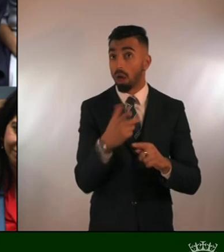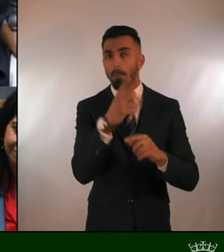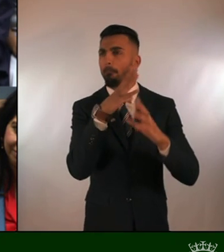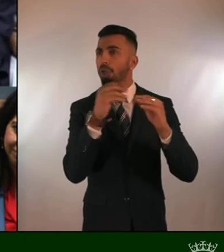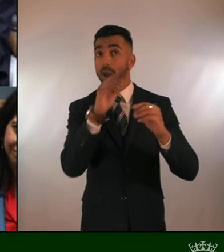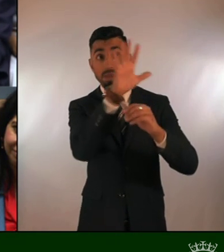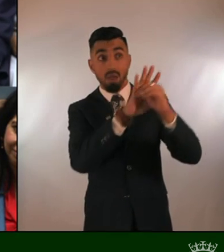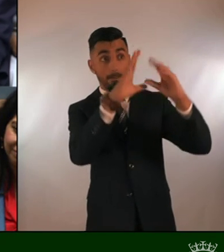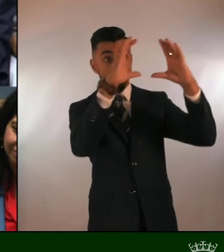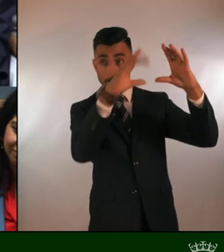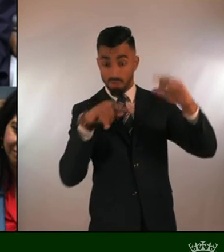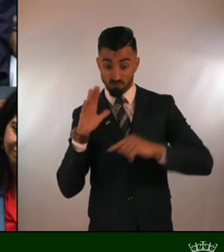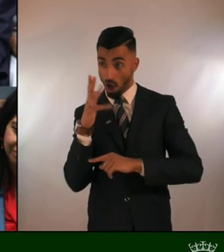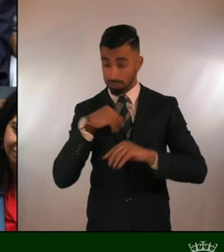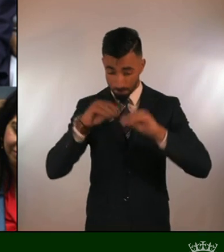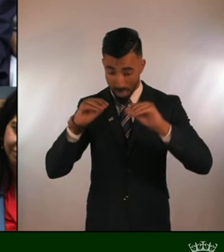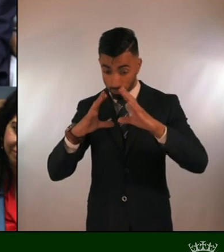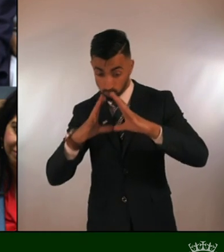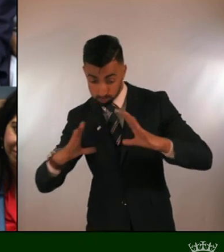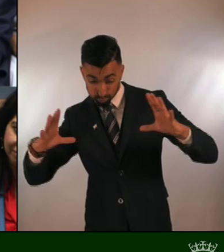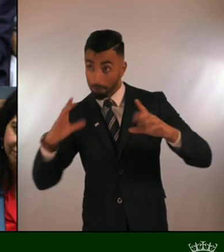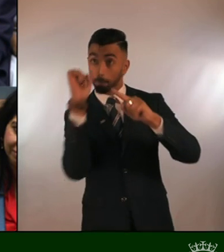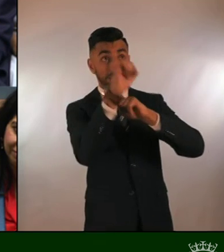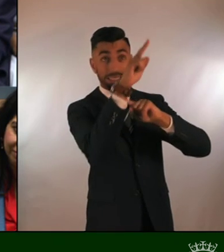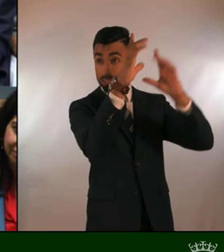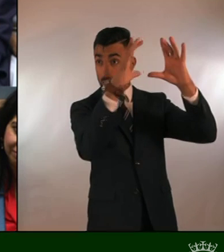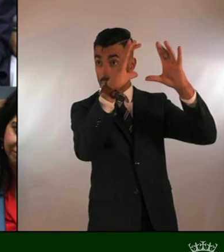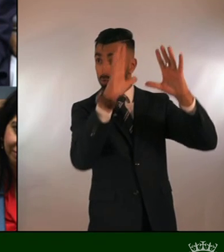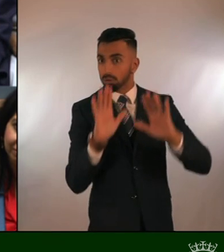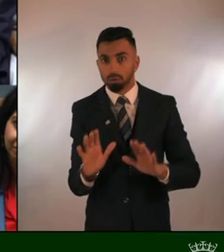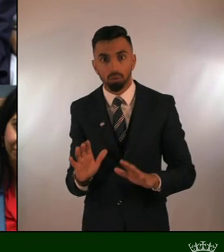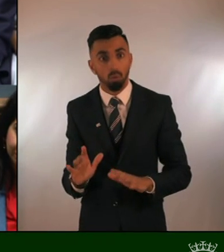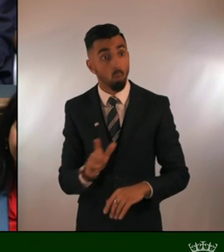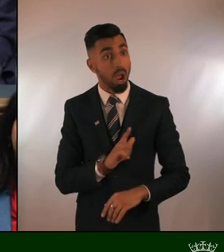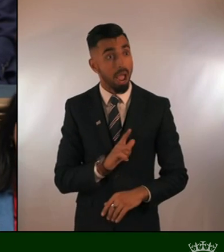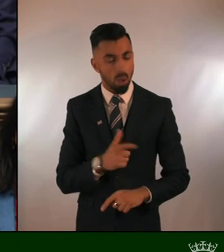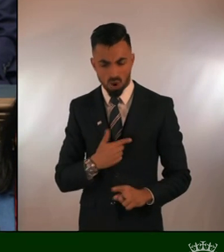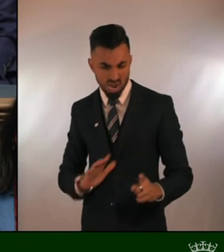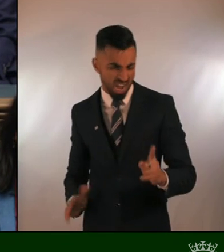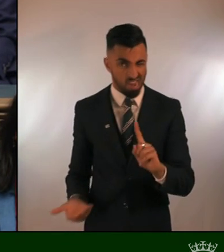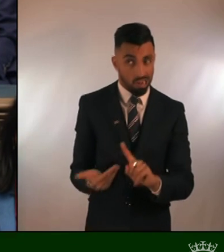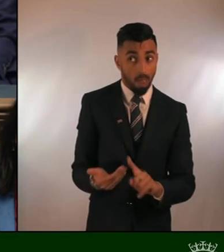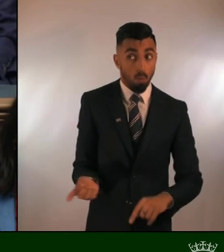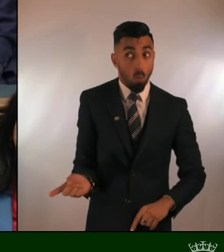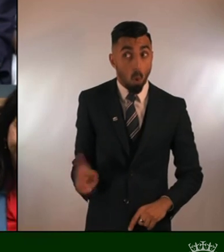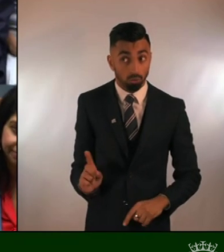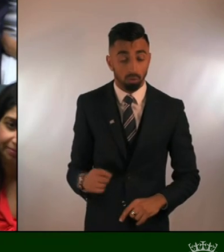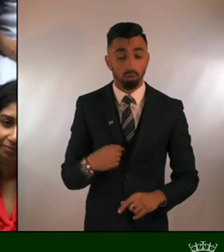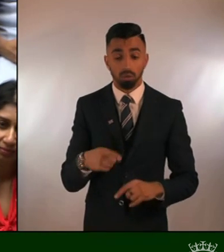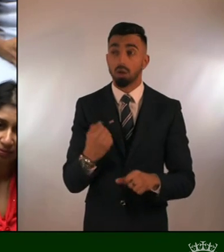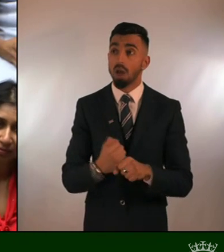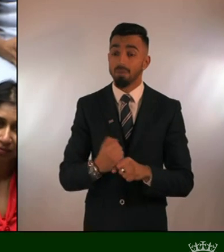This Government intend to be the first in history to leave our natural environment in a better state than we found it.